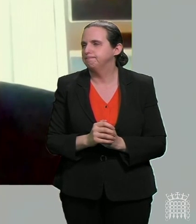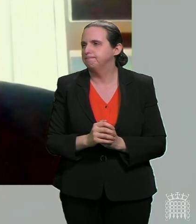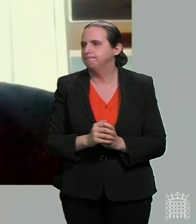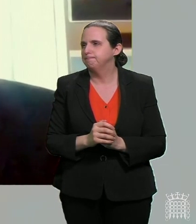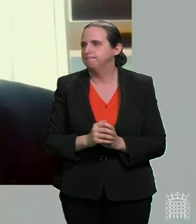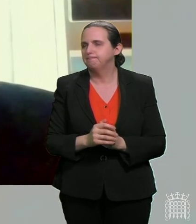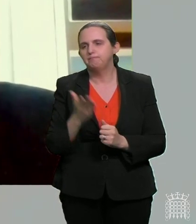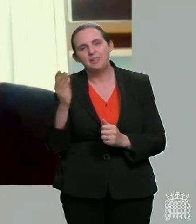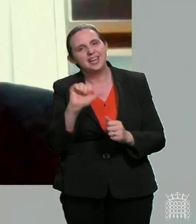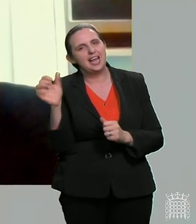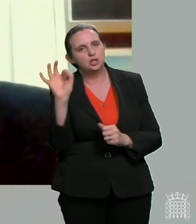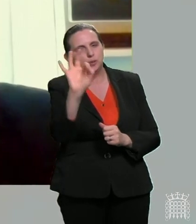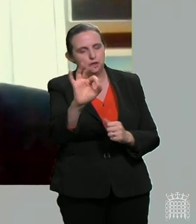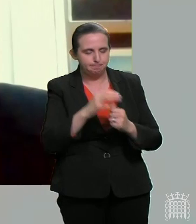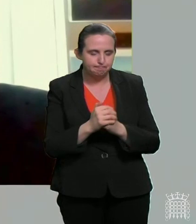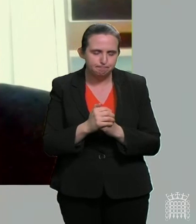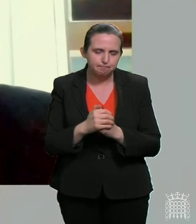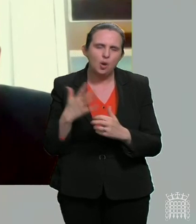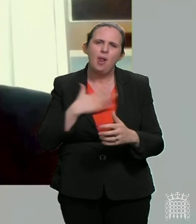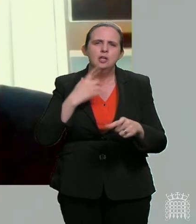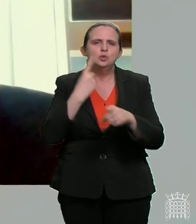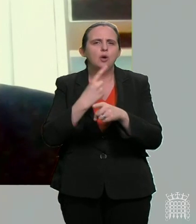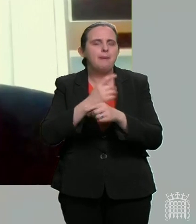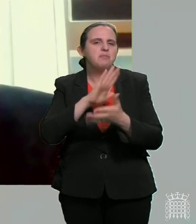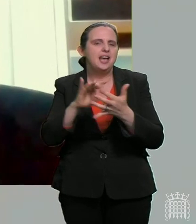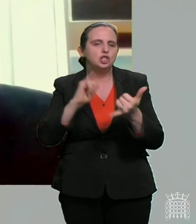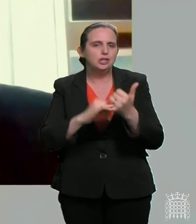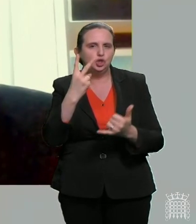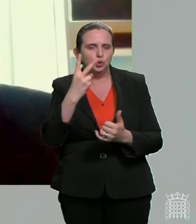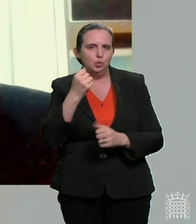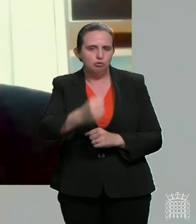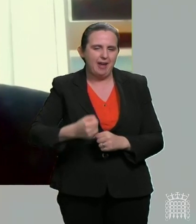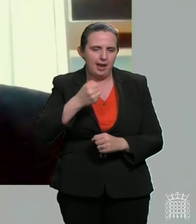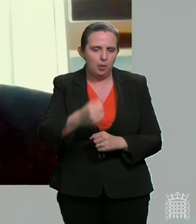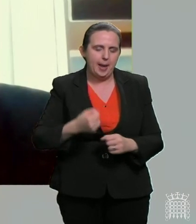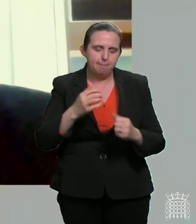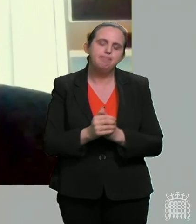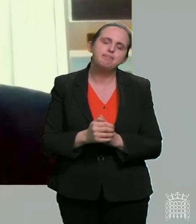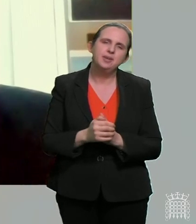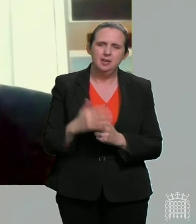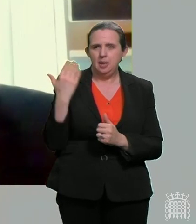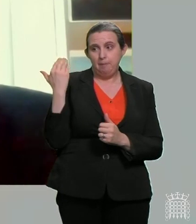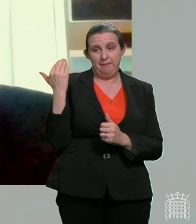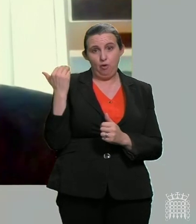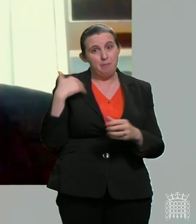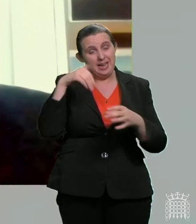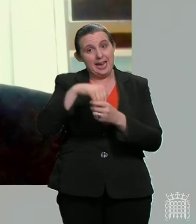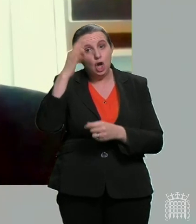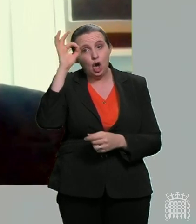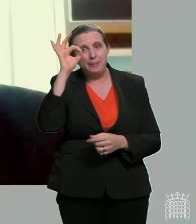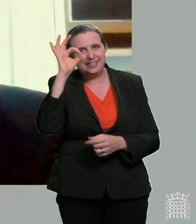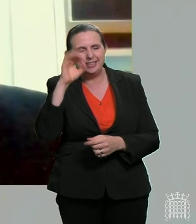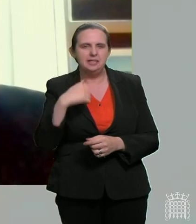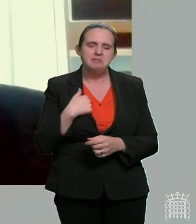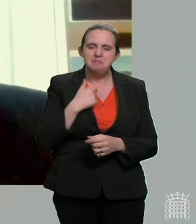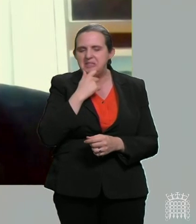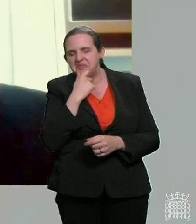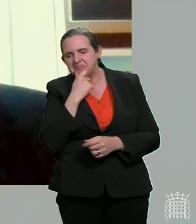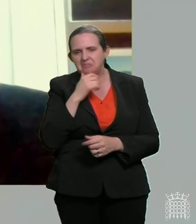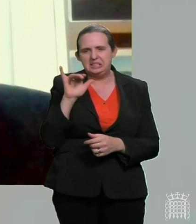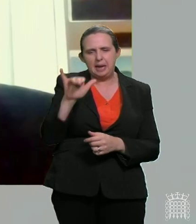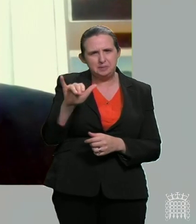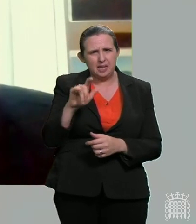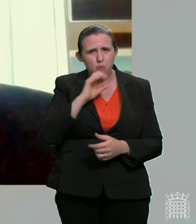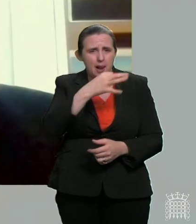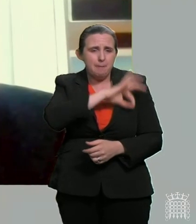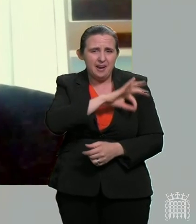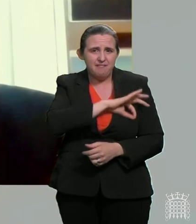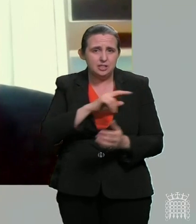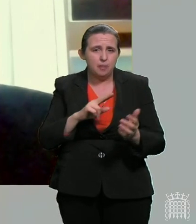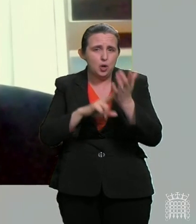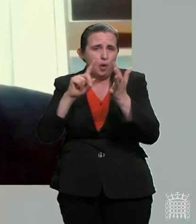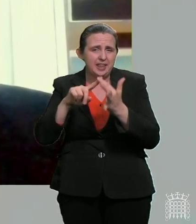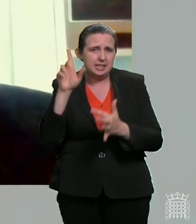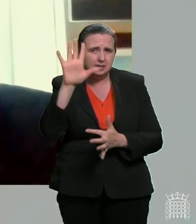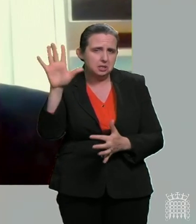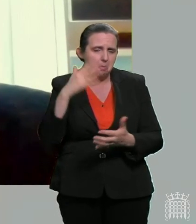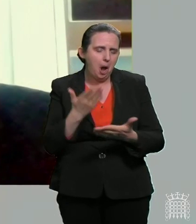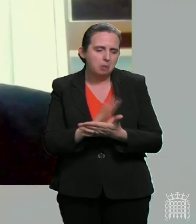Having sat on the High Speed Rail Bill Committee for 15 months, I was a sceptic as to the economic benefits of the project for the north-east, but HS2 is going ahead, at least in the south.